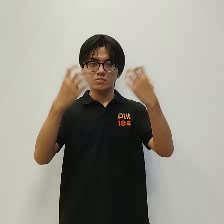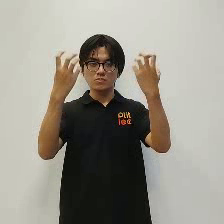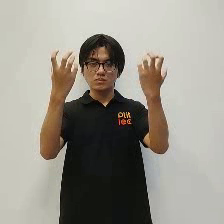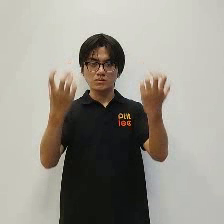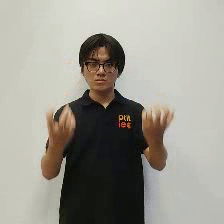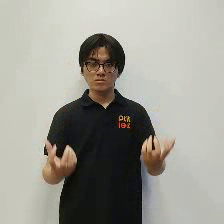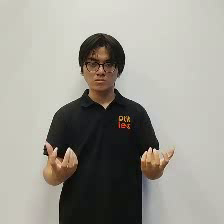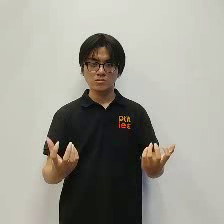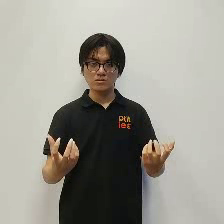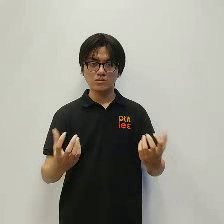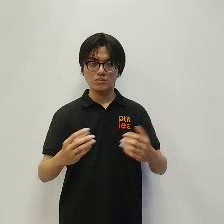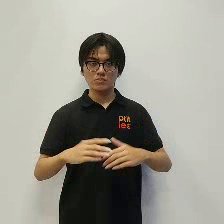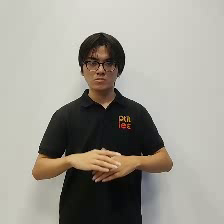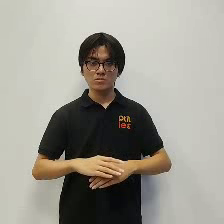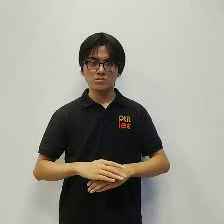Nặng